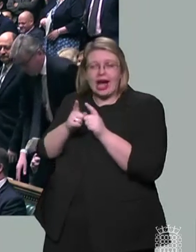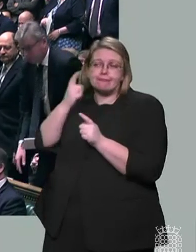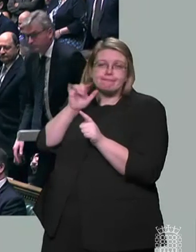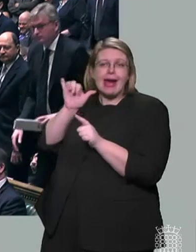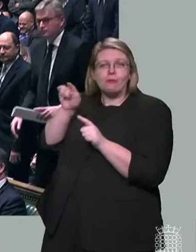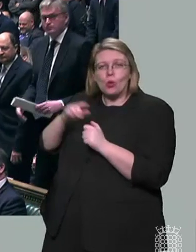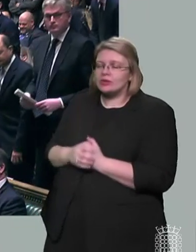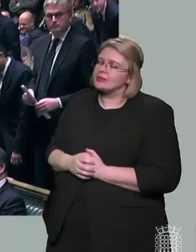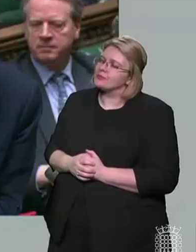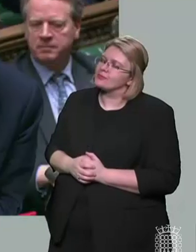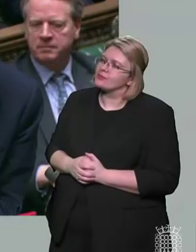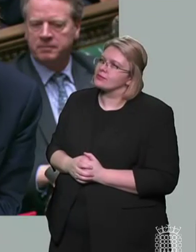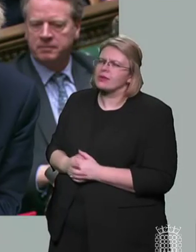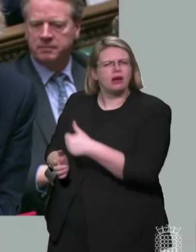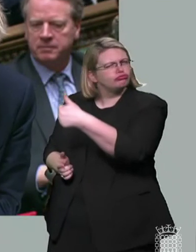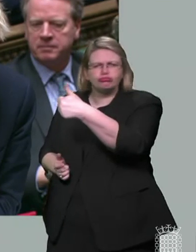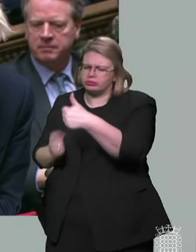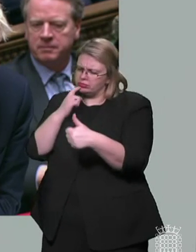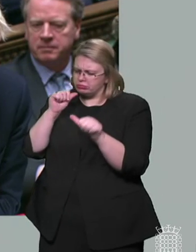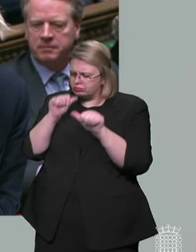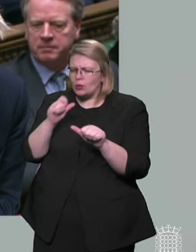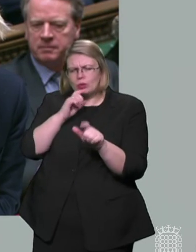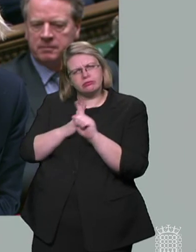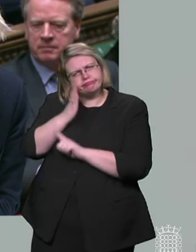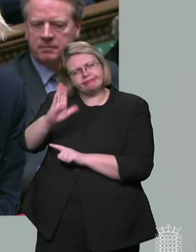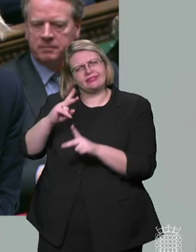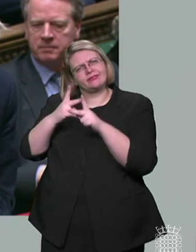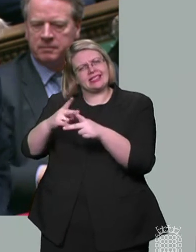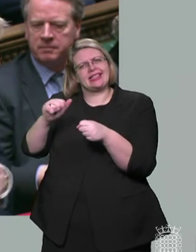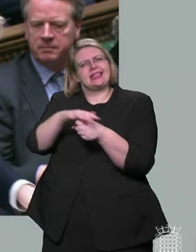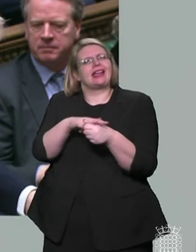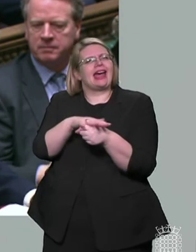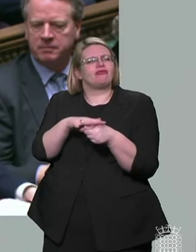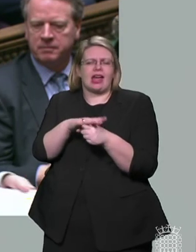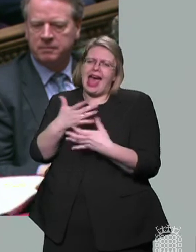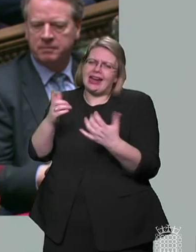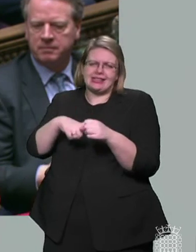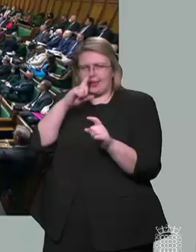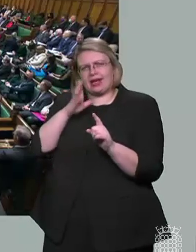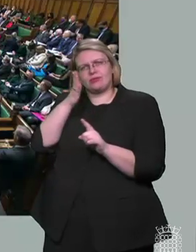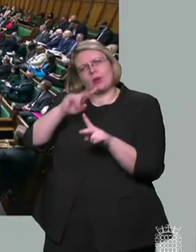I am only too happy—thrilled—to visit my honourable Friend in Meriden at any time.